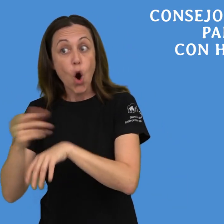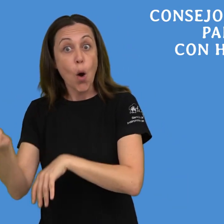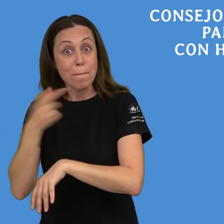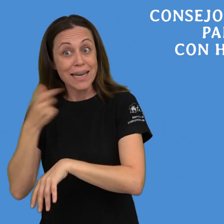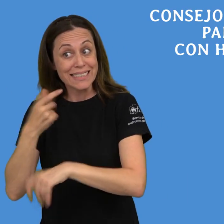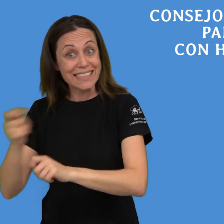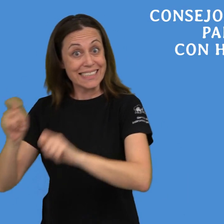droga